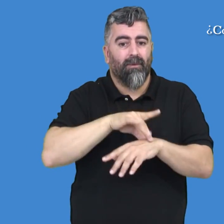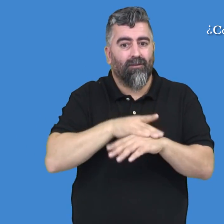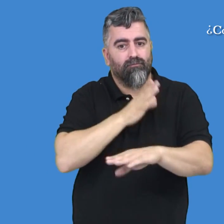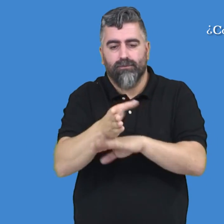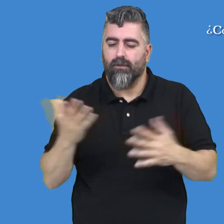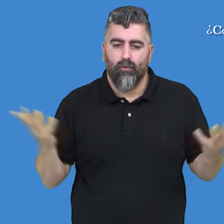ir